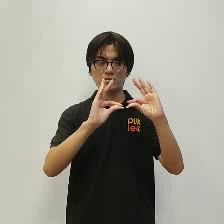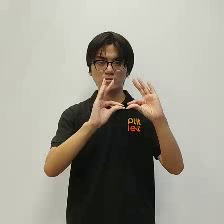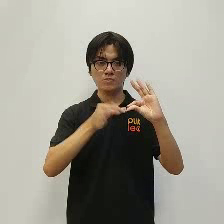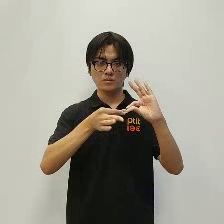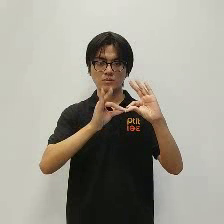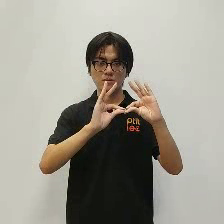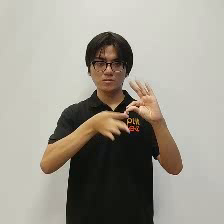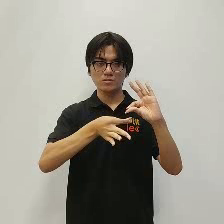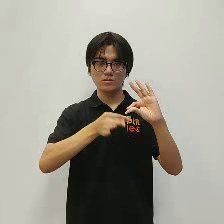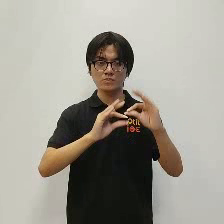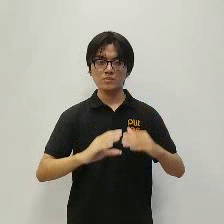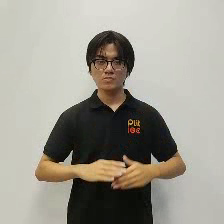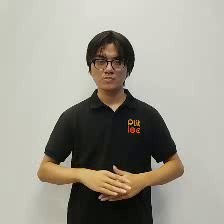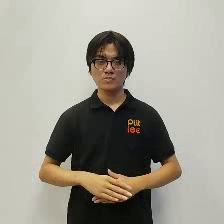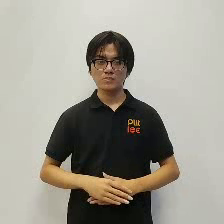Rau